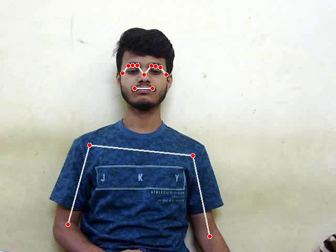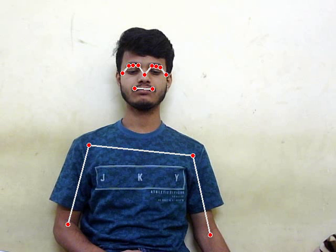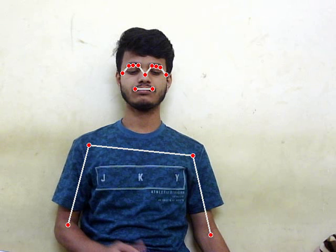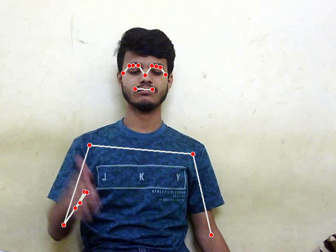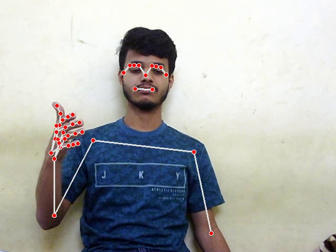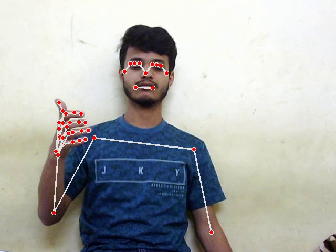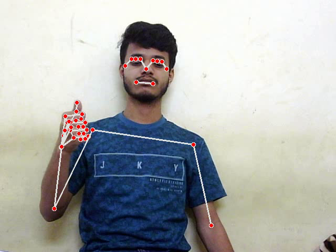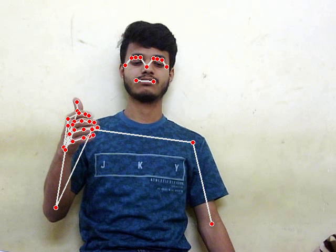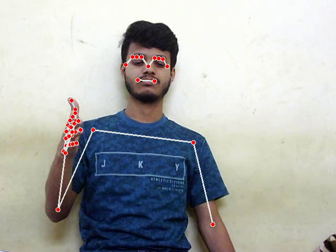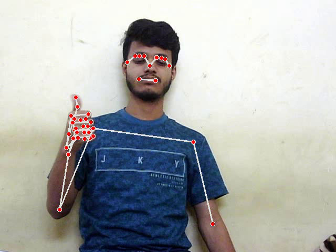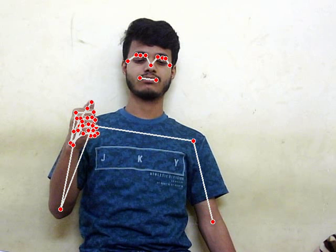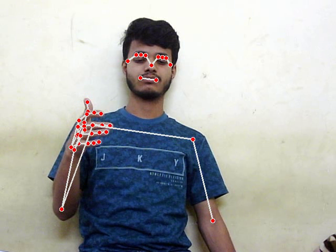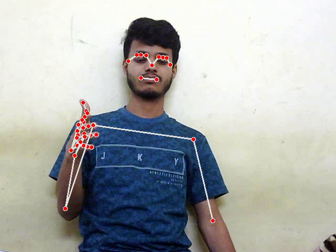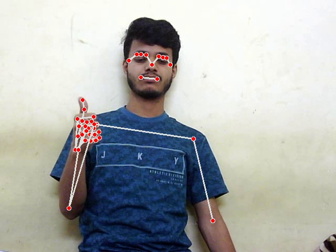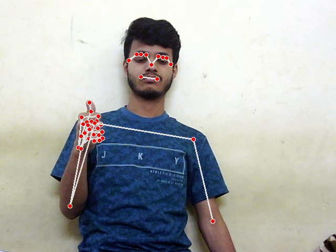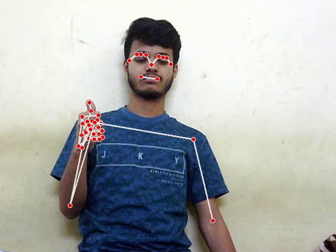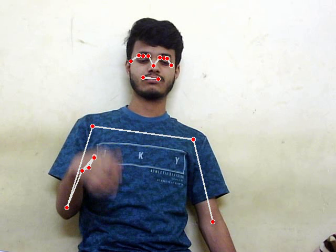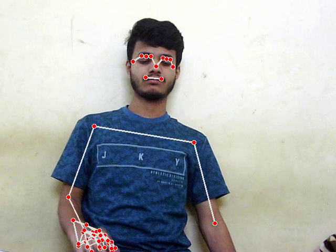milk